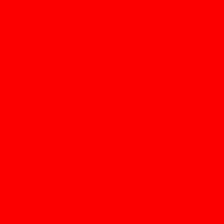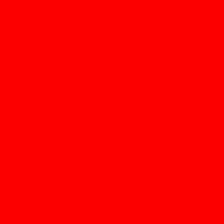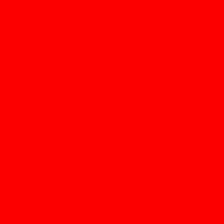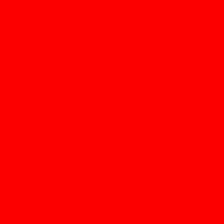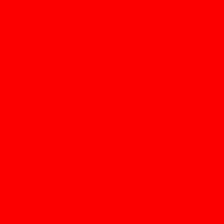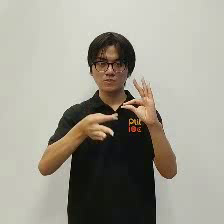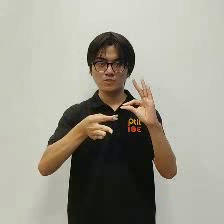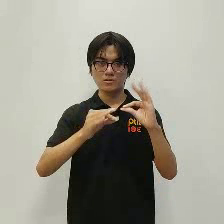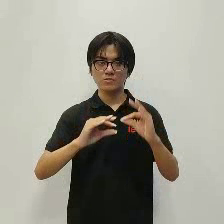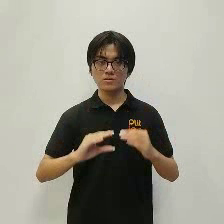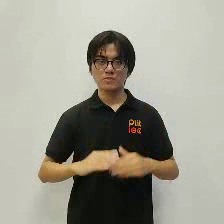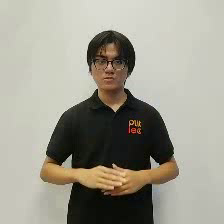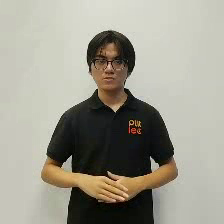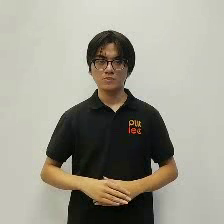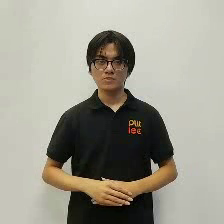Rau